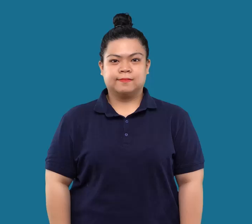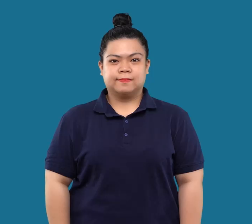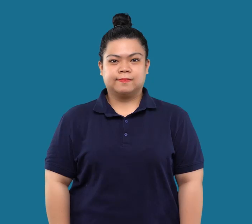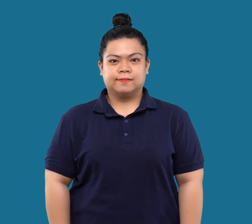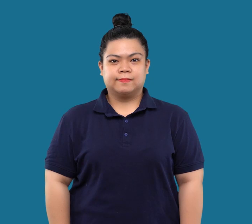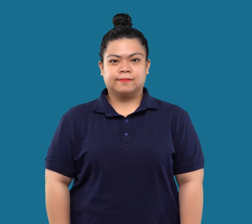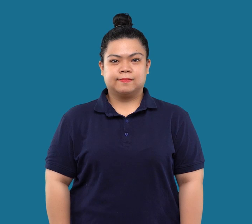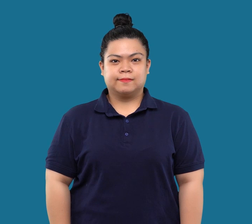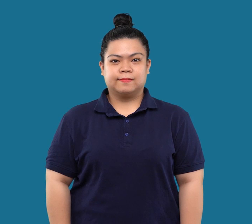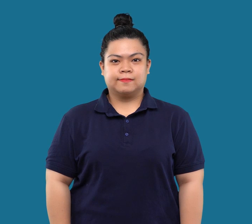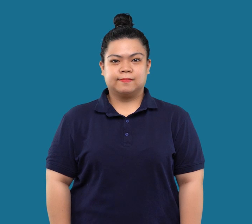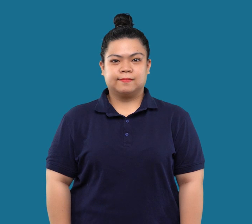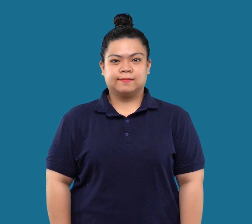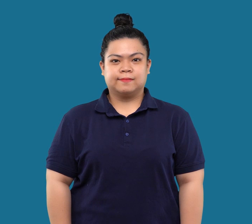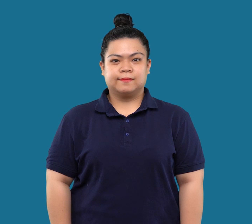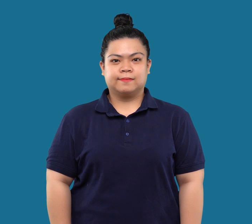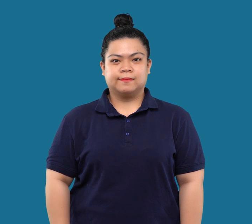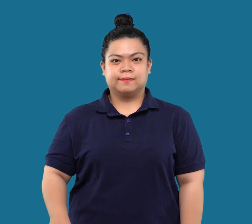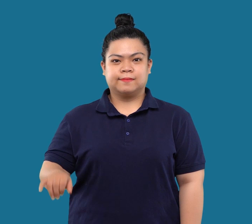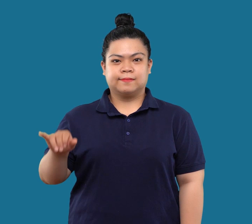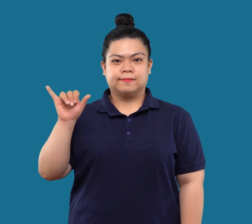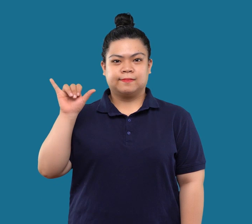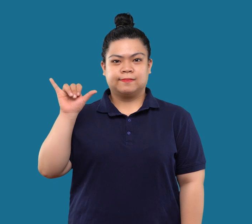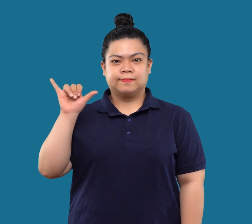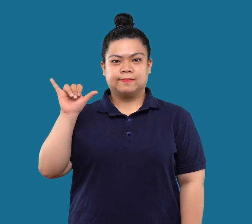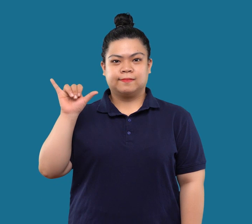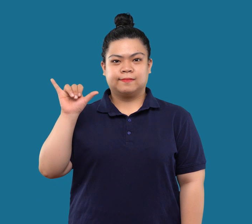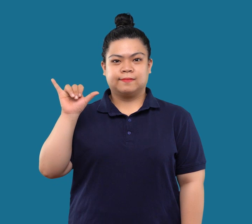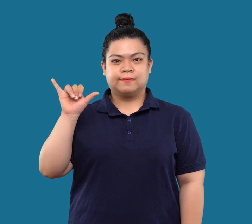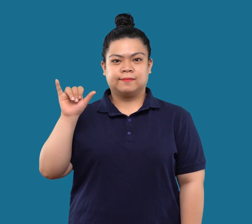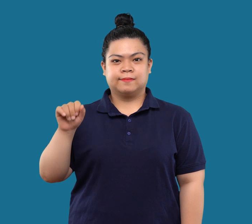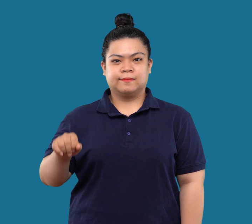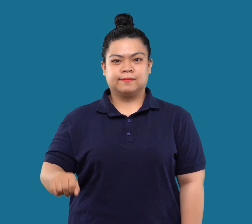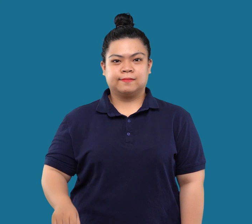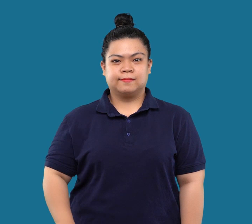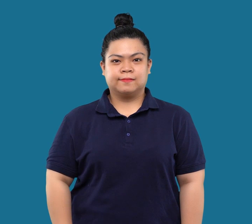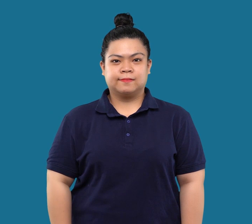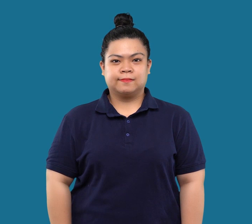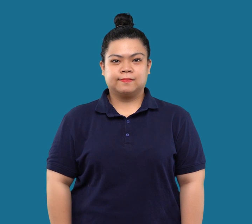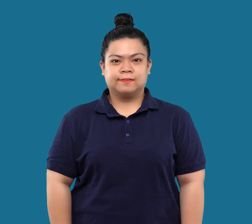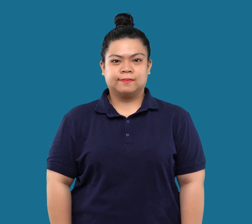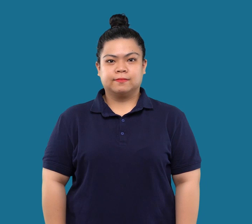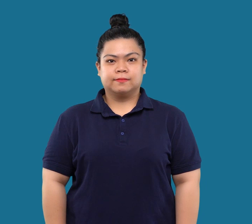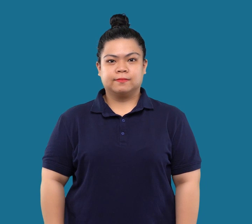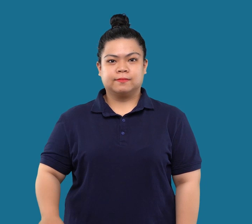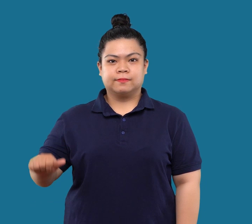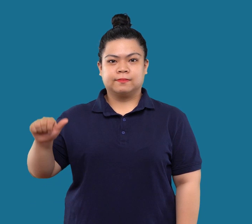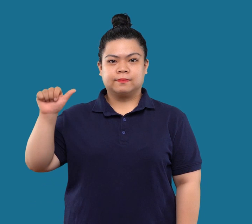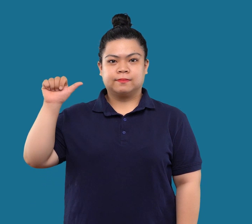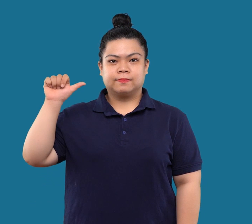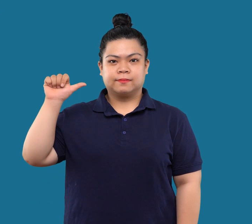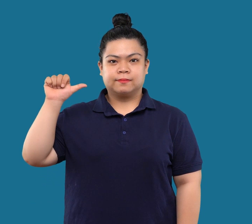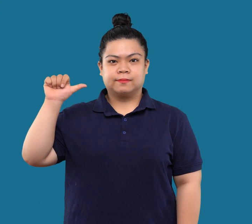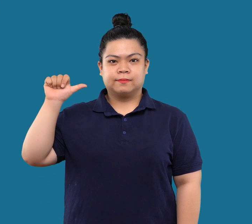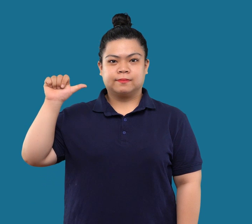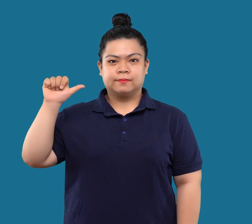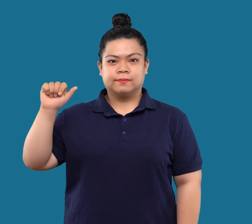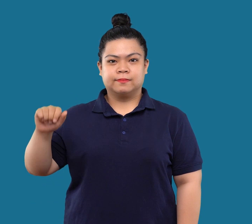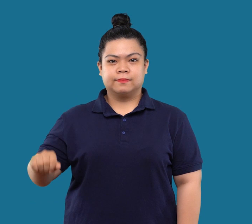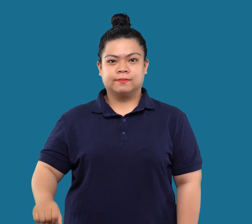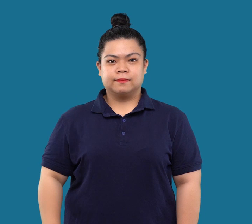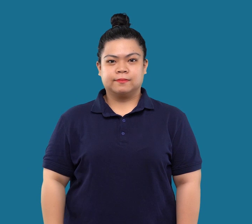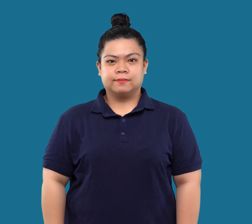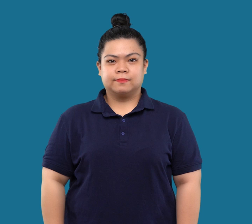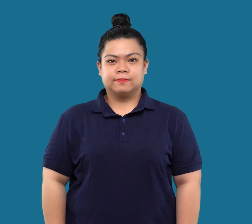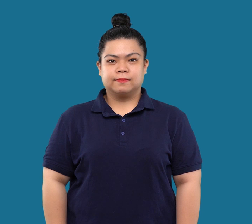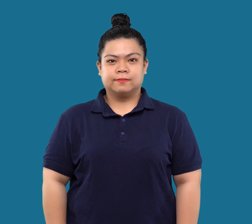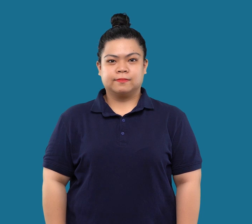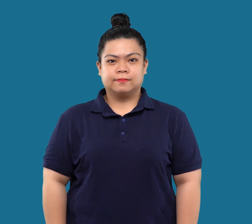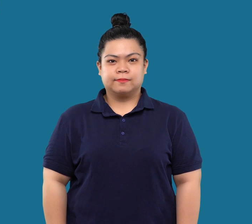6